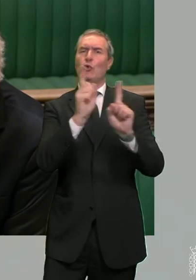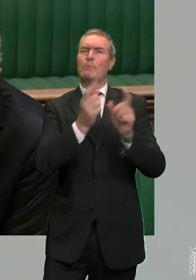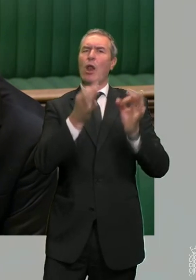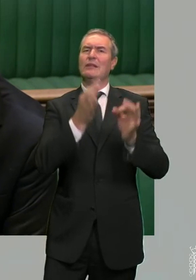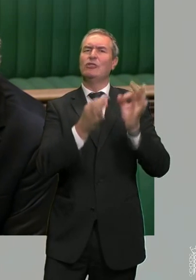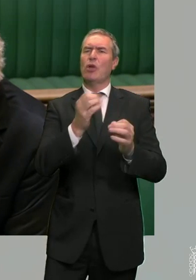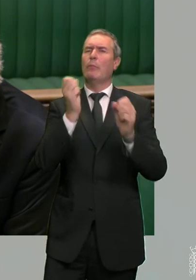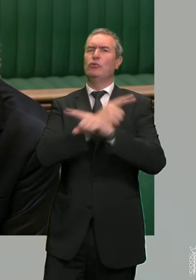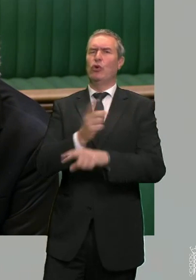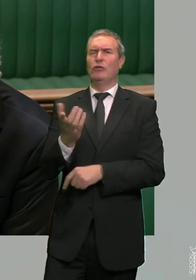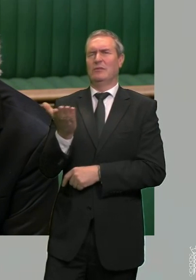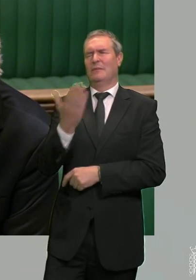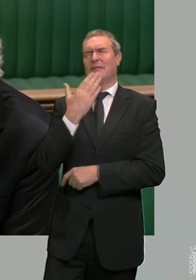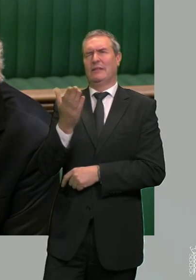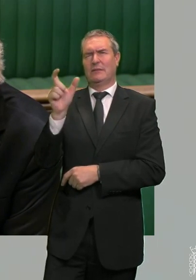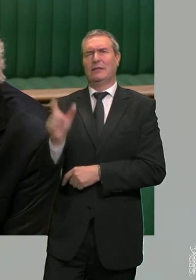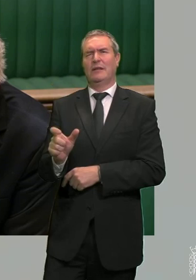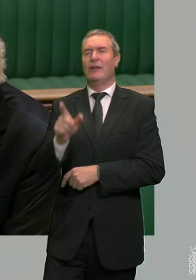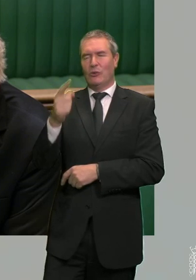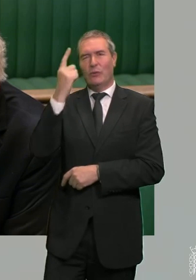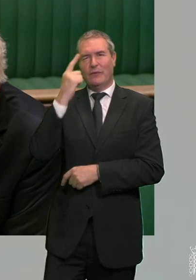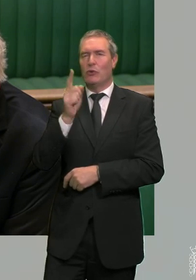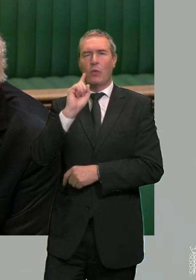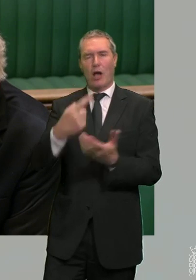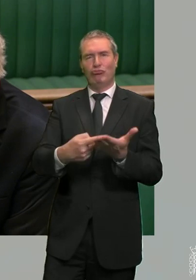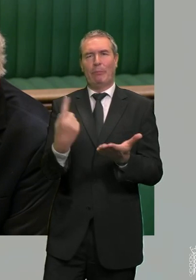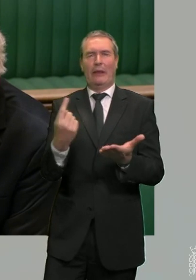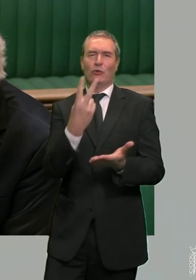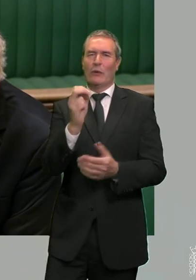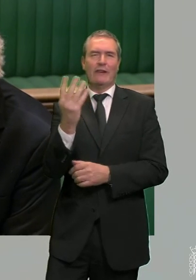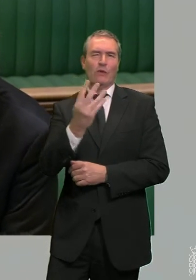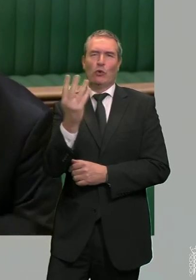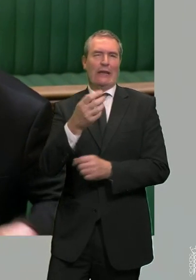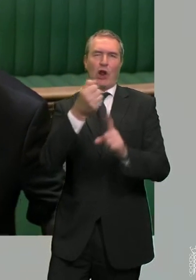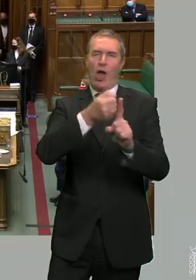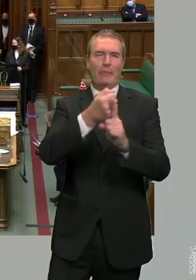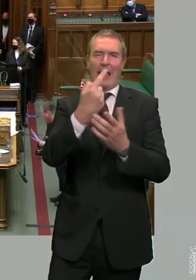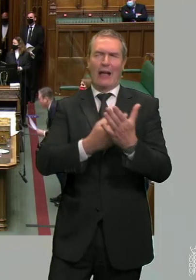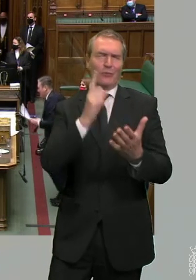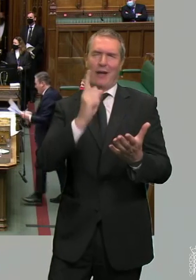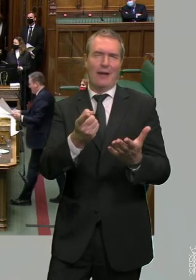I think that that is absurd. Will he now say that it is absurd to repeal the 2014 lobbying Act?